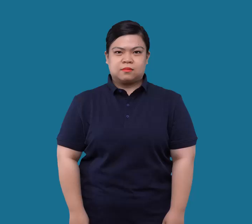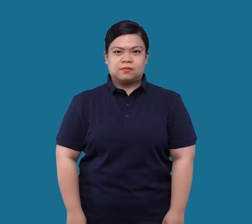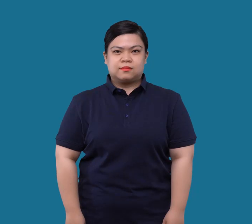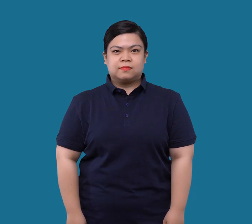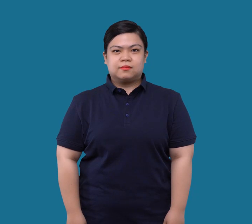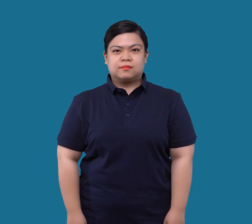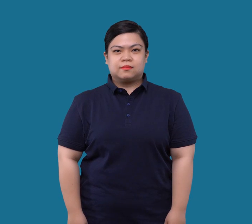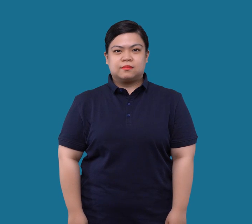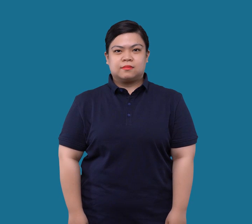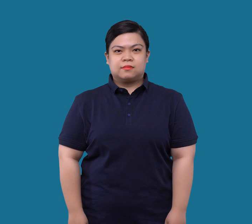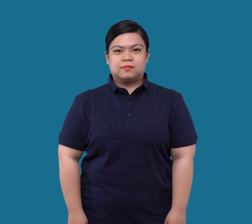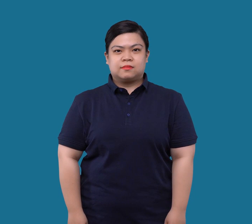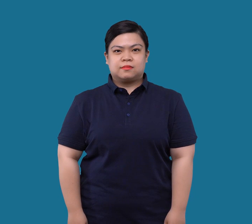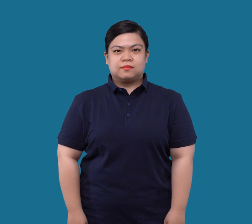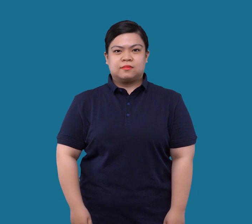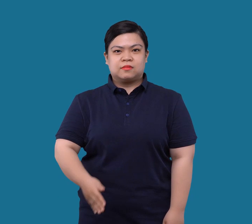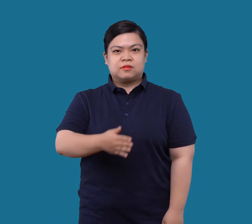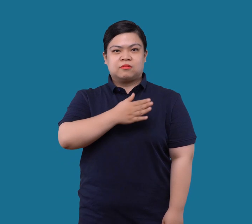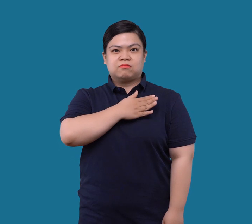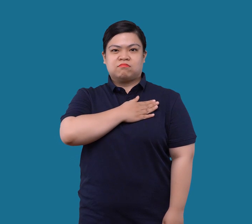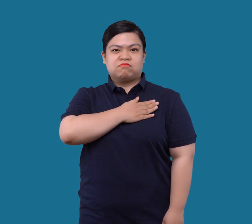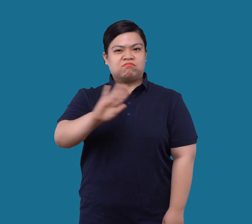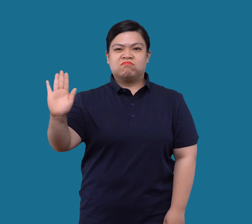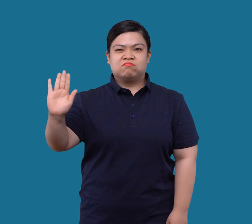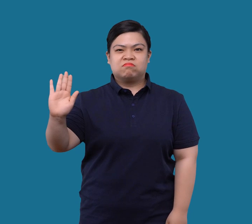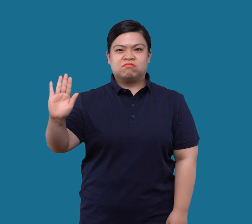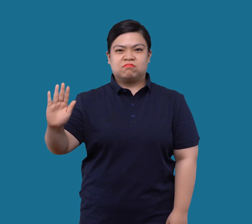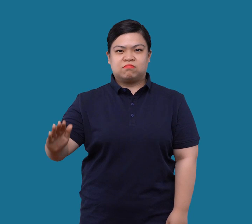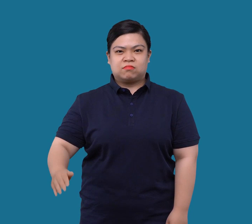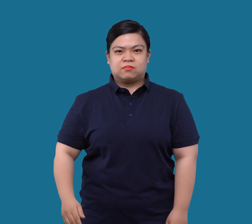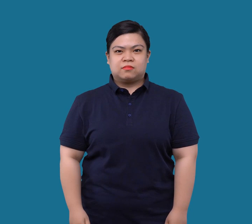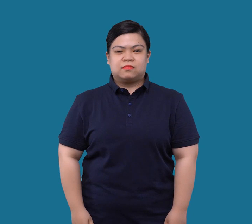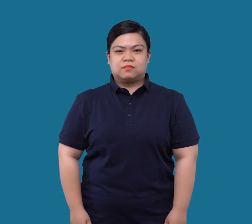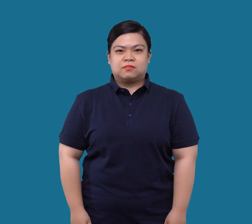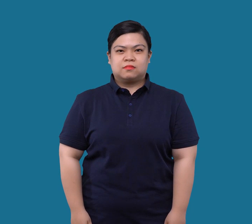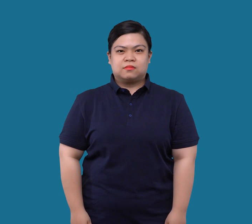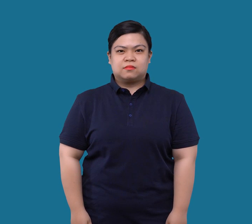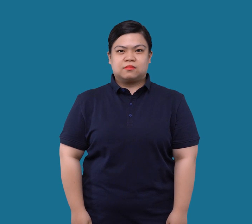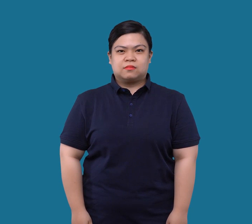anh dũng